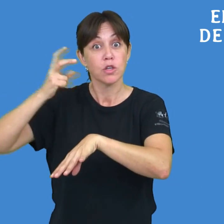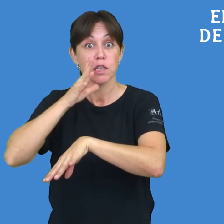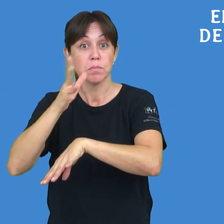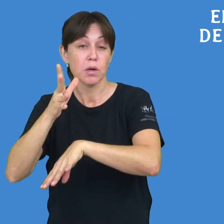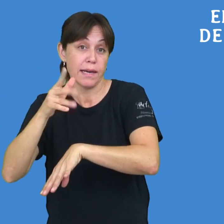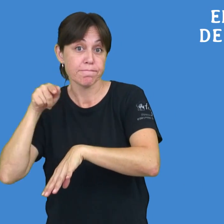motivo